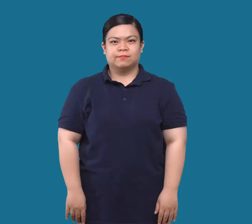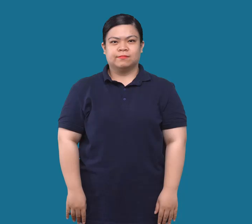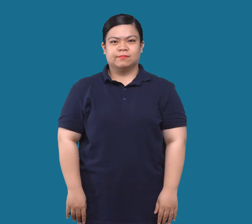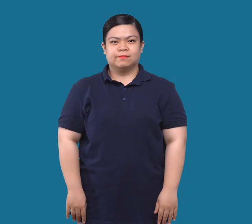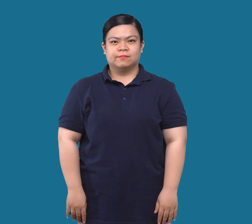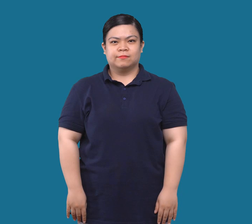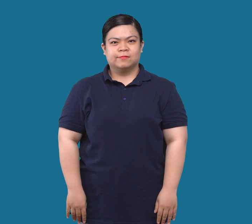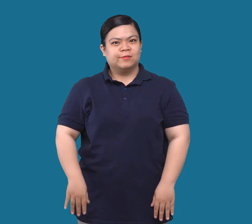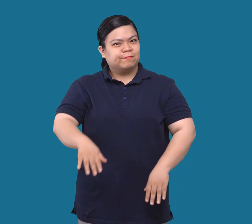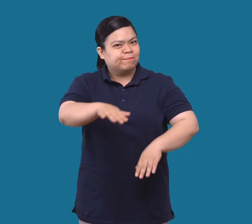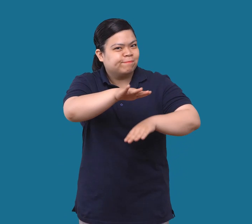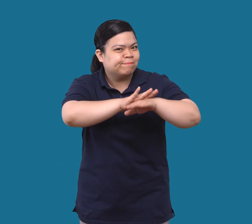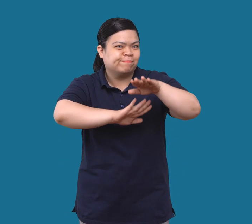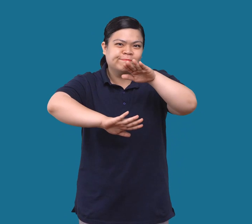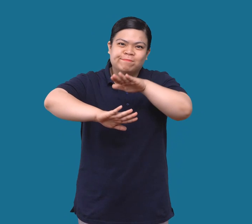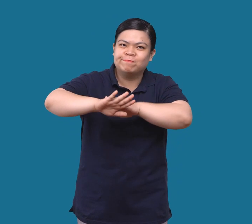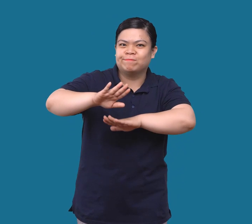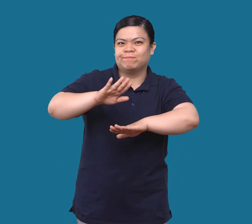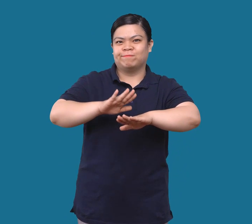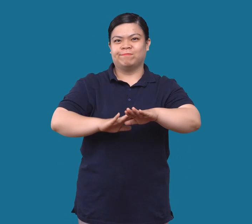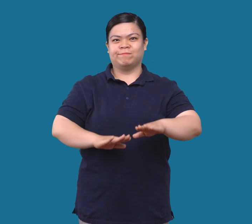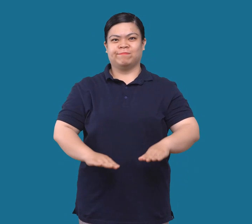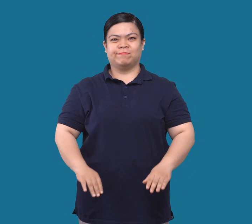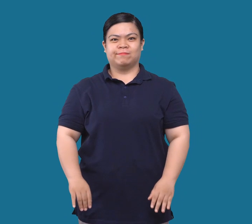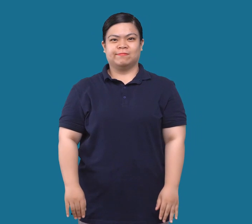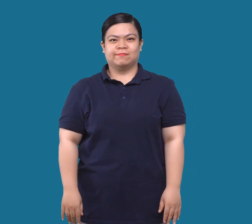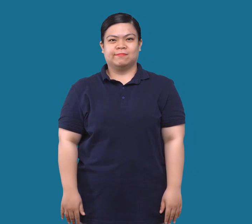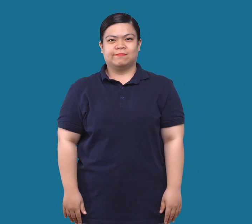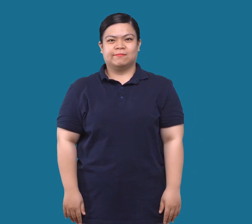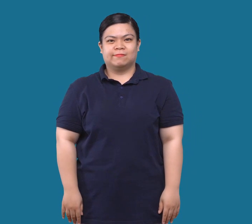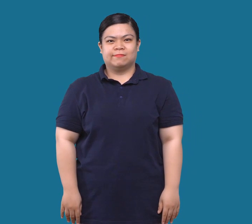siêng năng